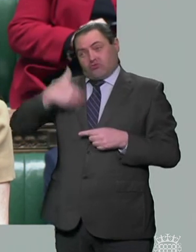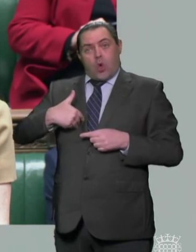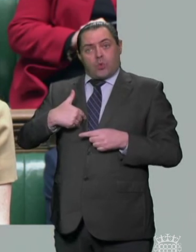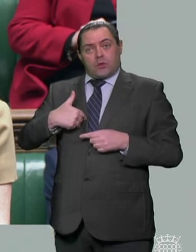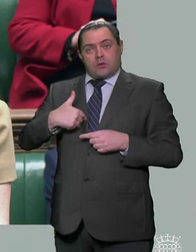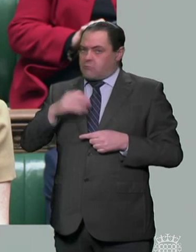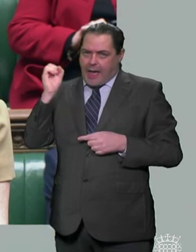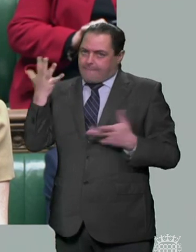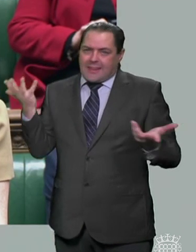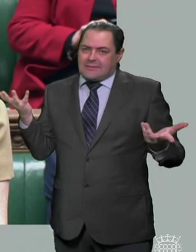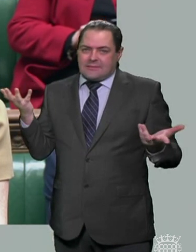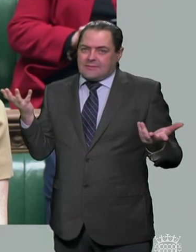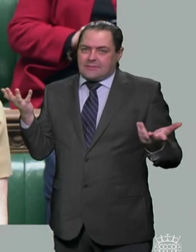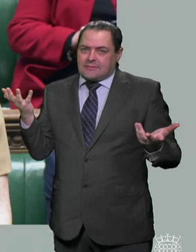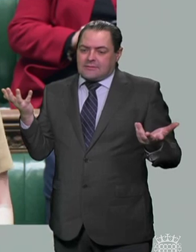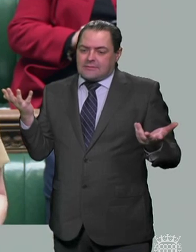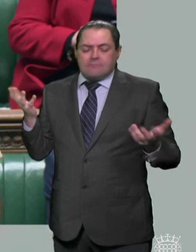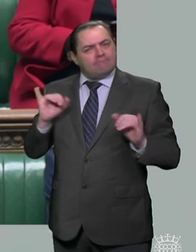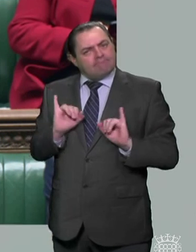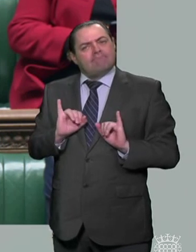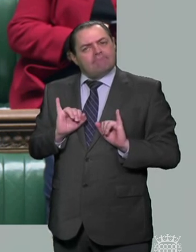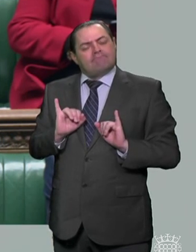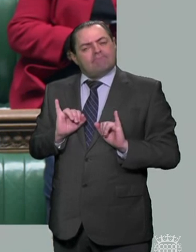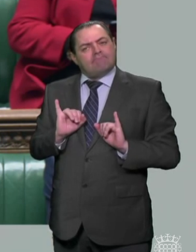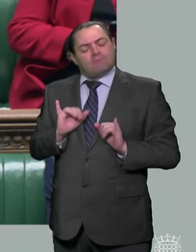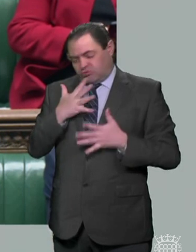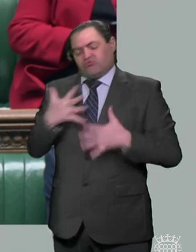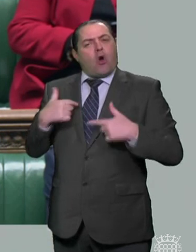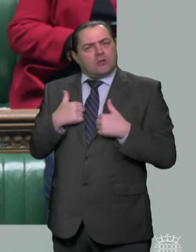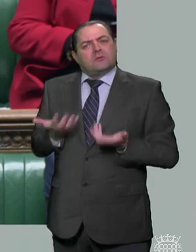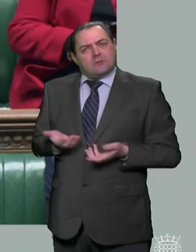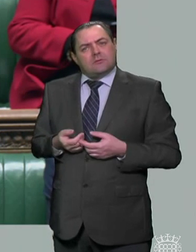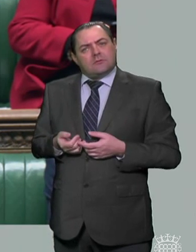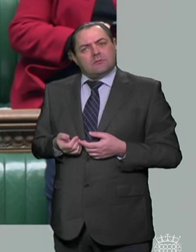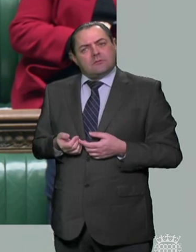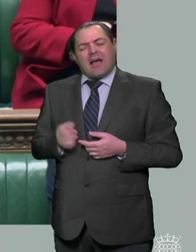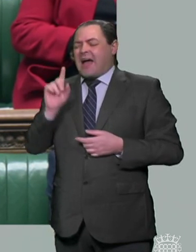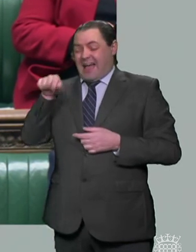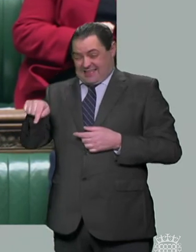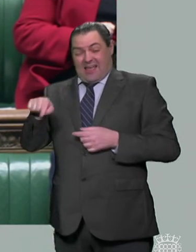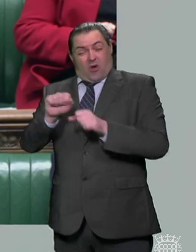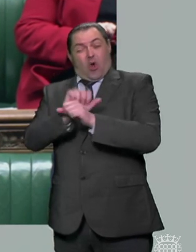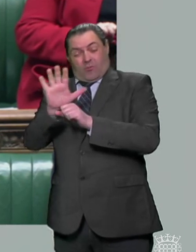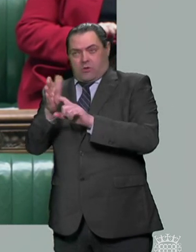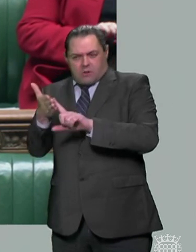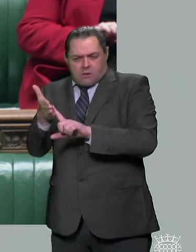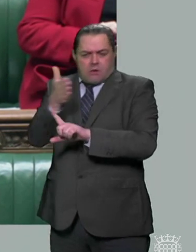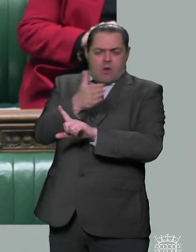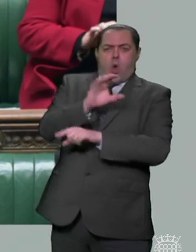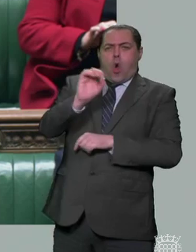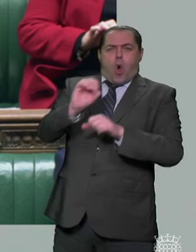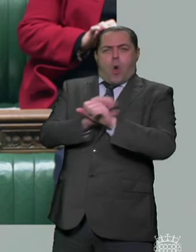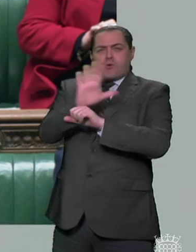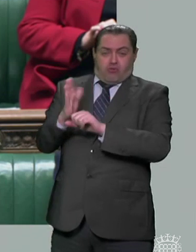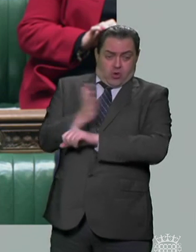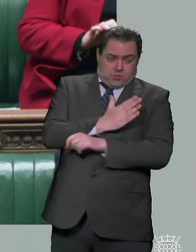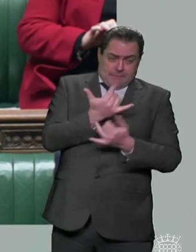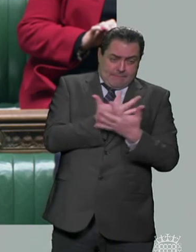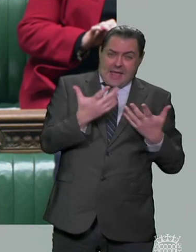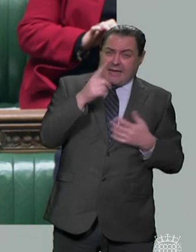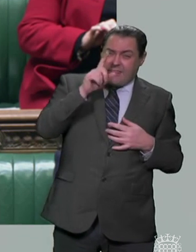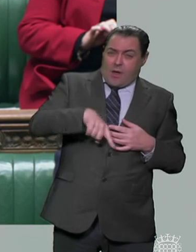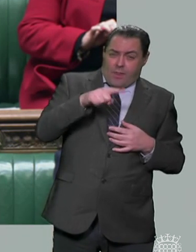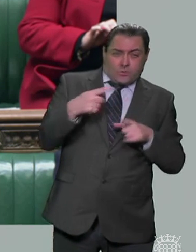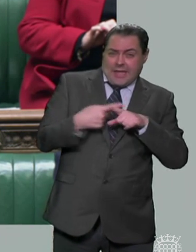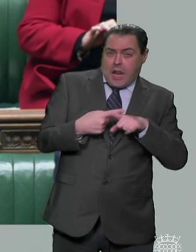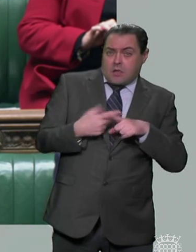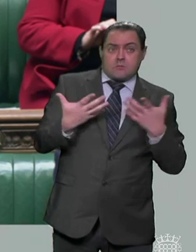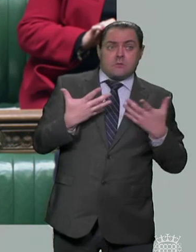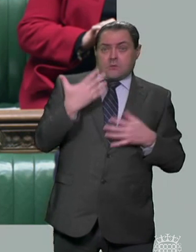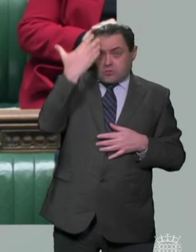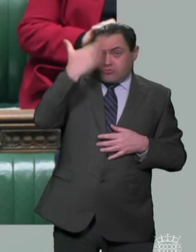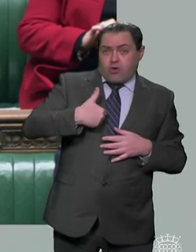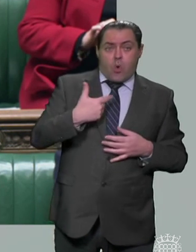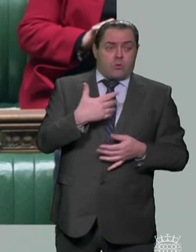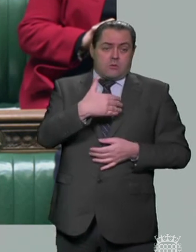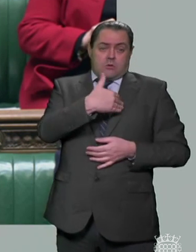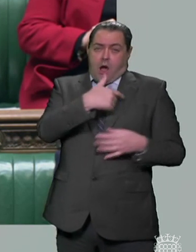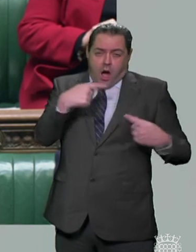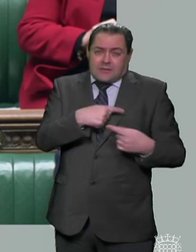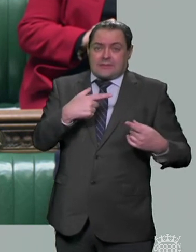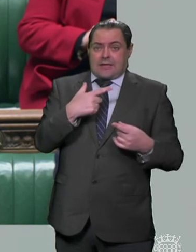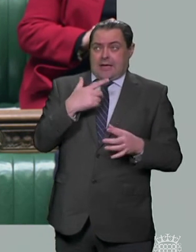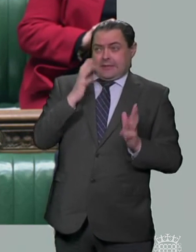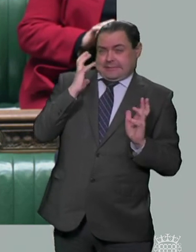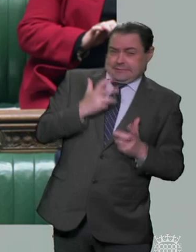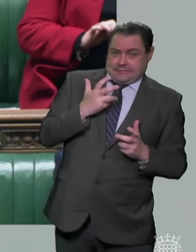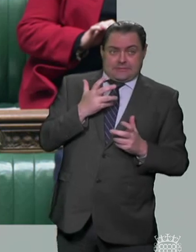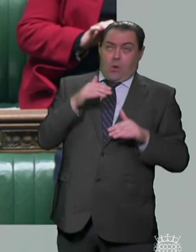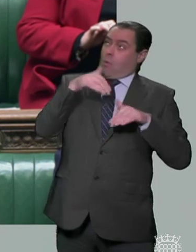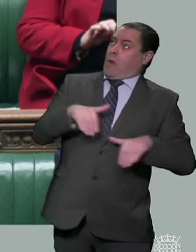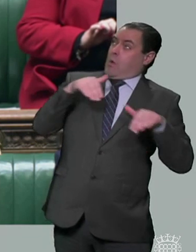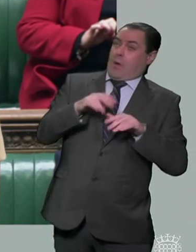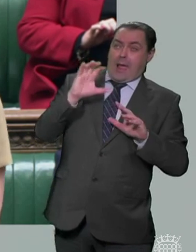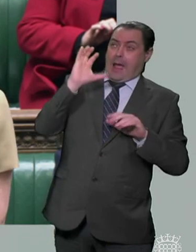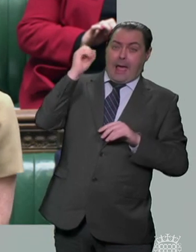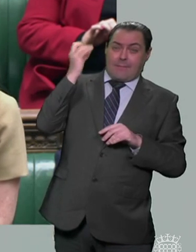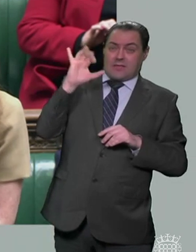That is shocking. Even before omicron hit, however, thousands of suspected heart attack or stroke victims in England were forced to wait more than an hour and 40 minutes for their ambulance.